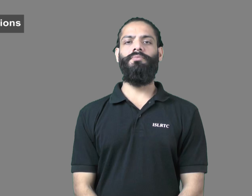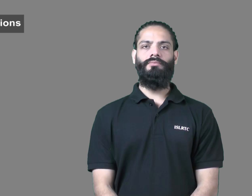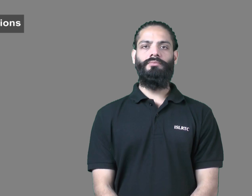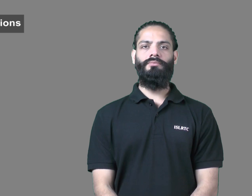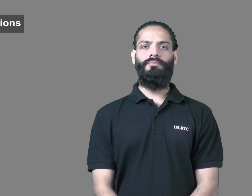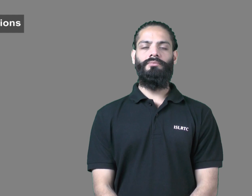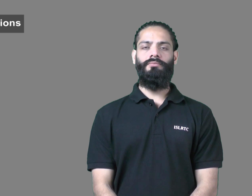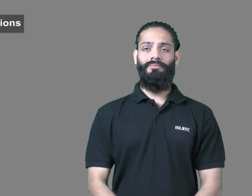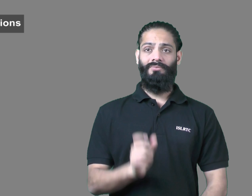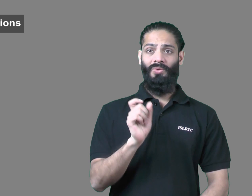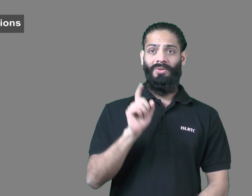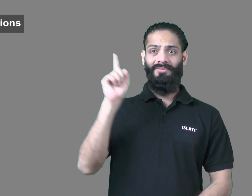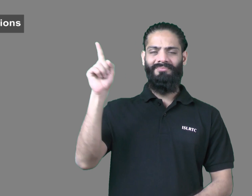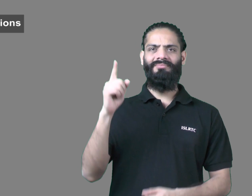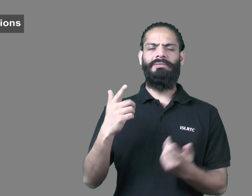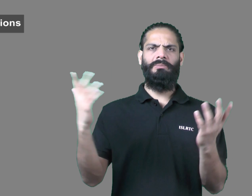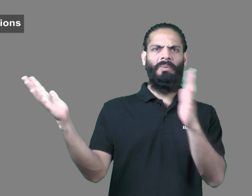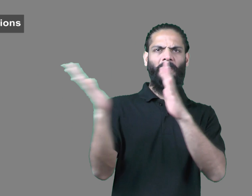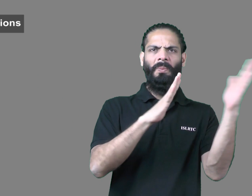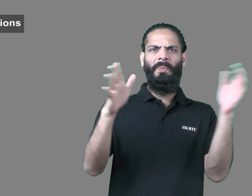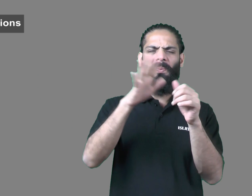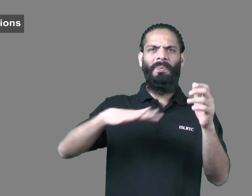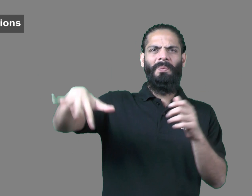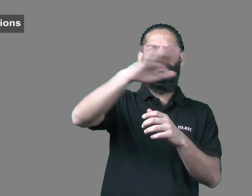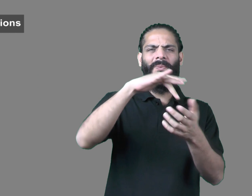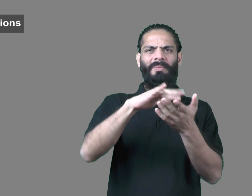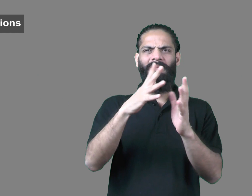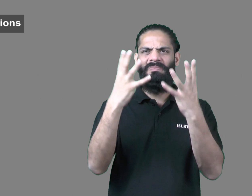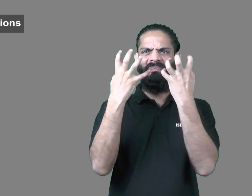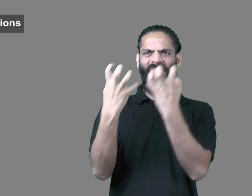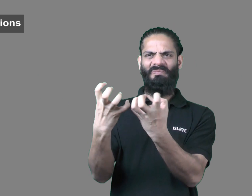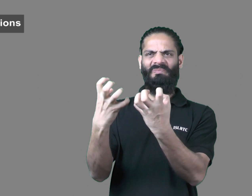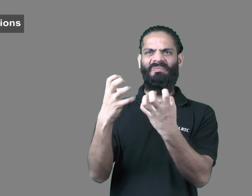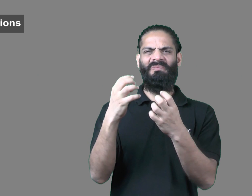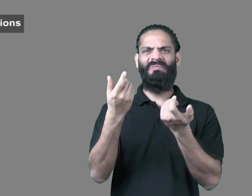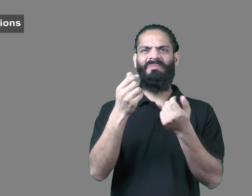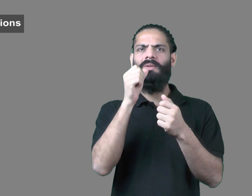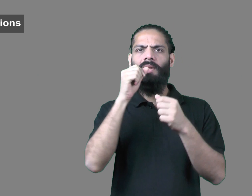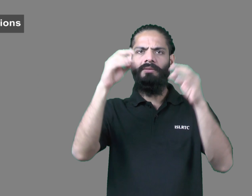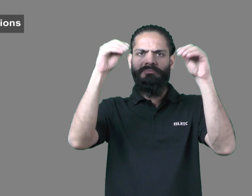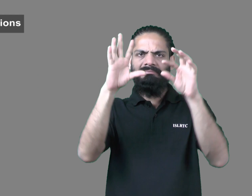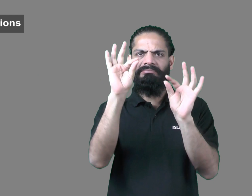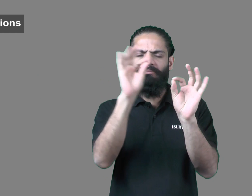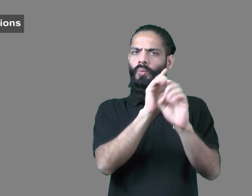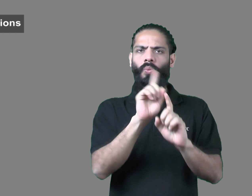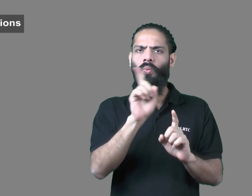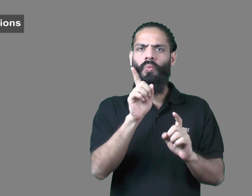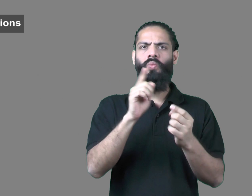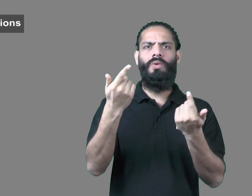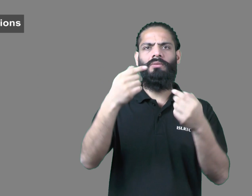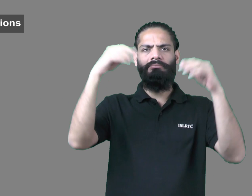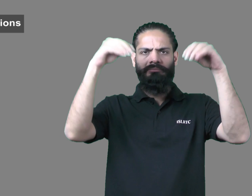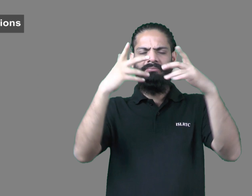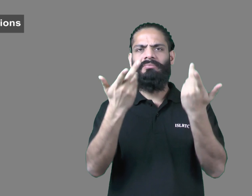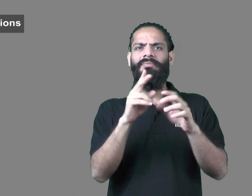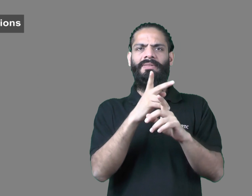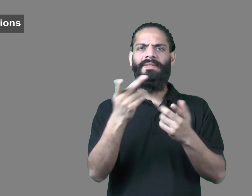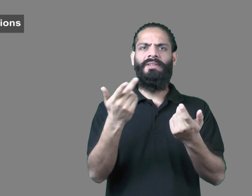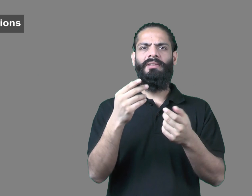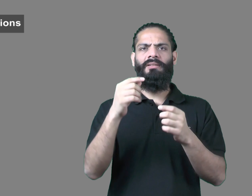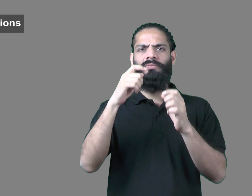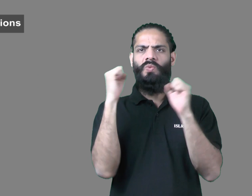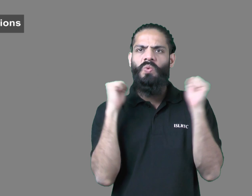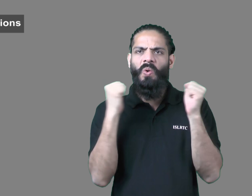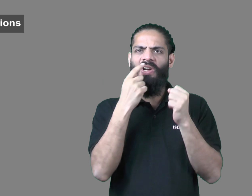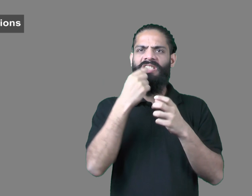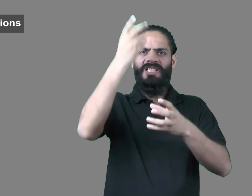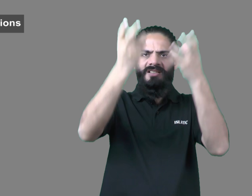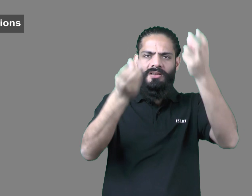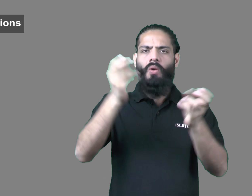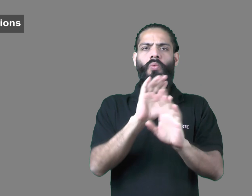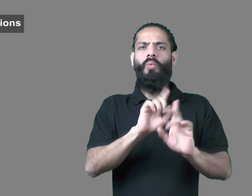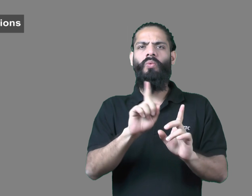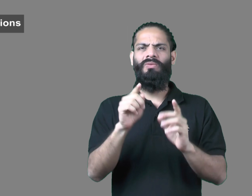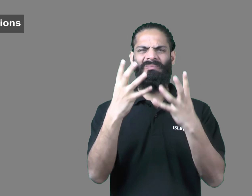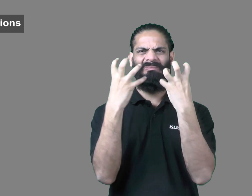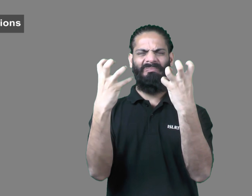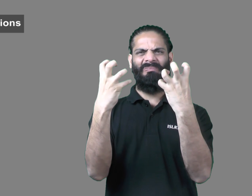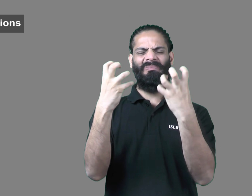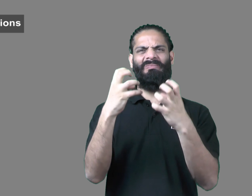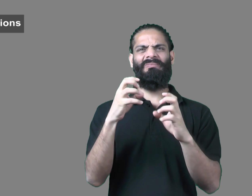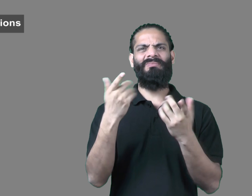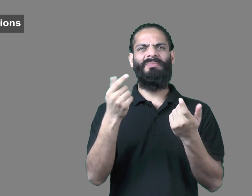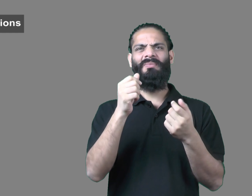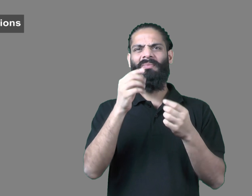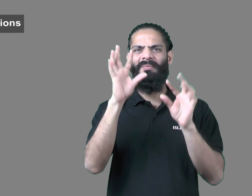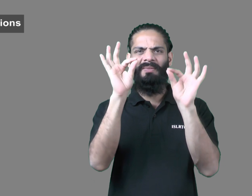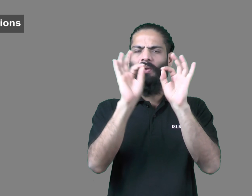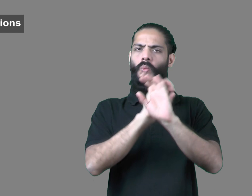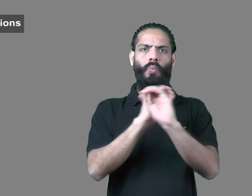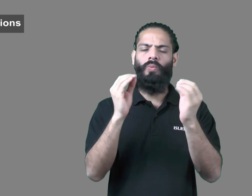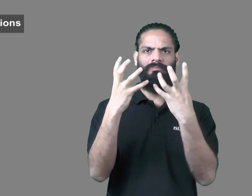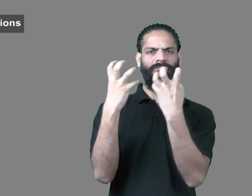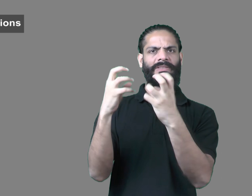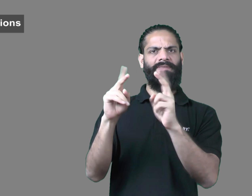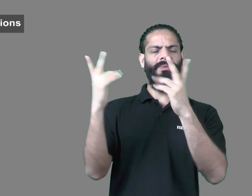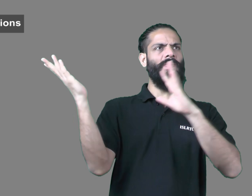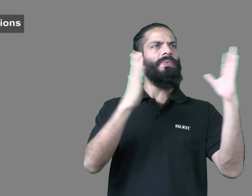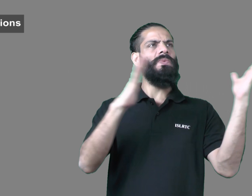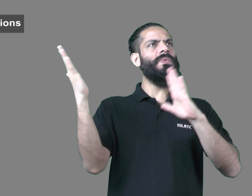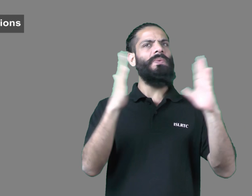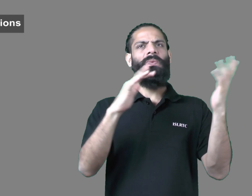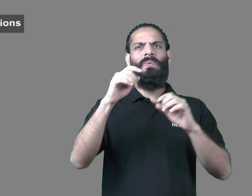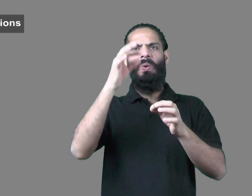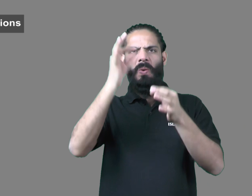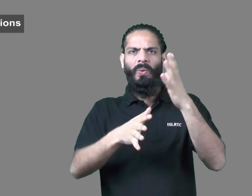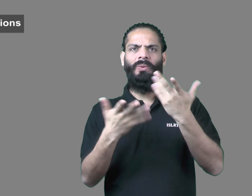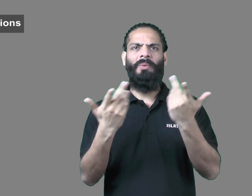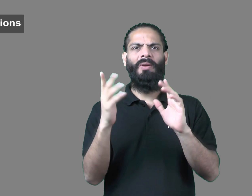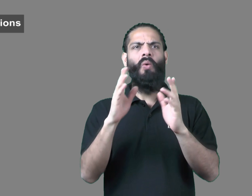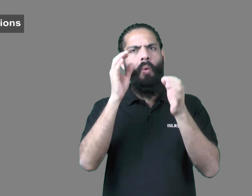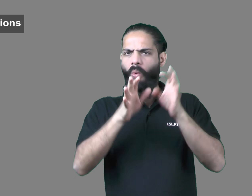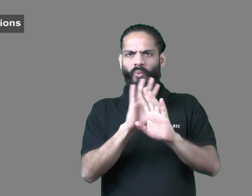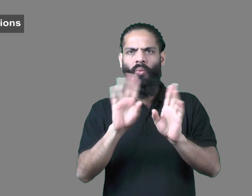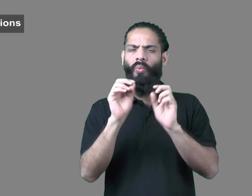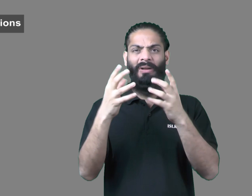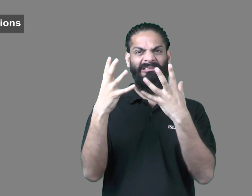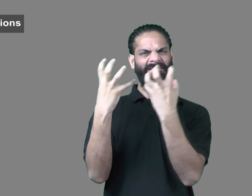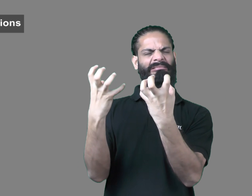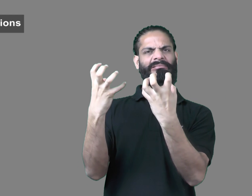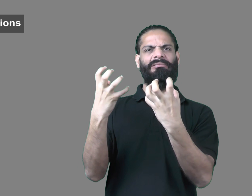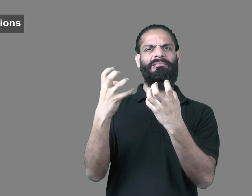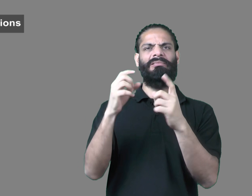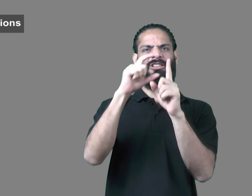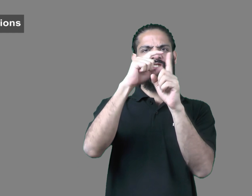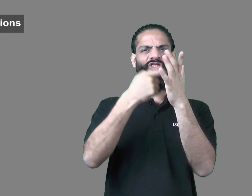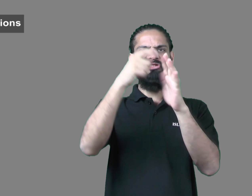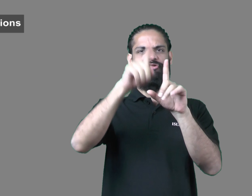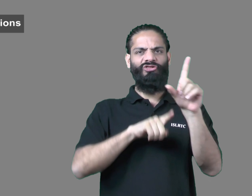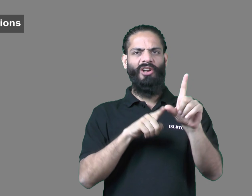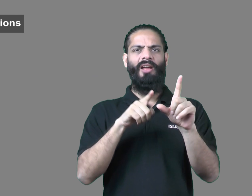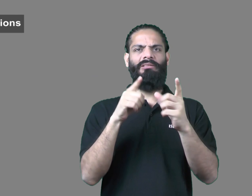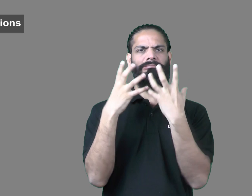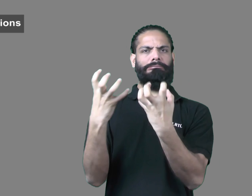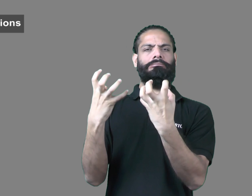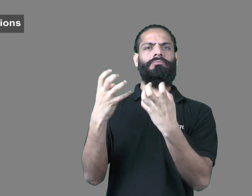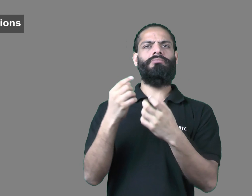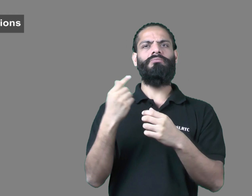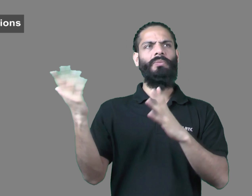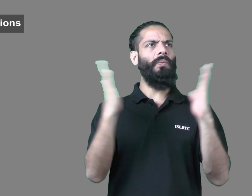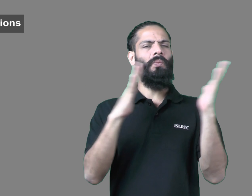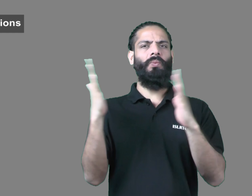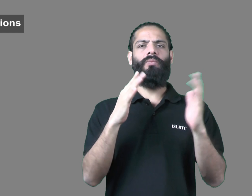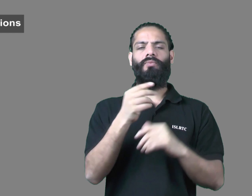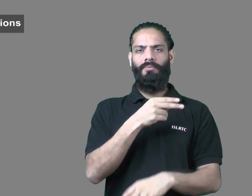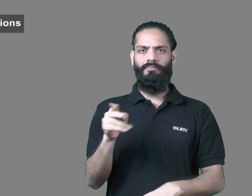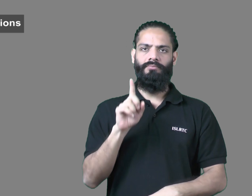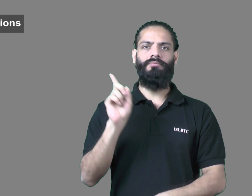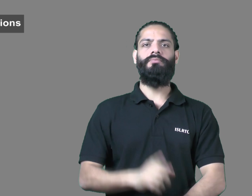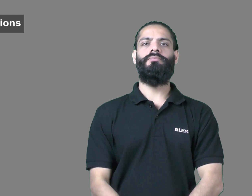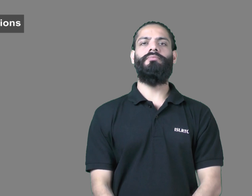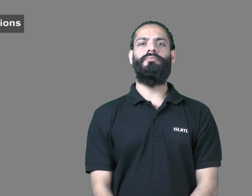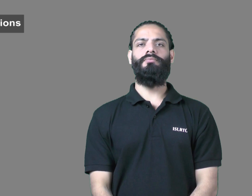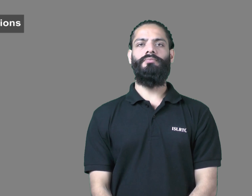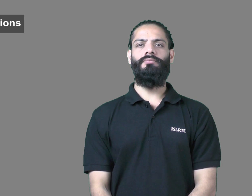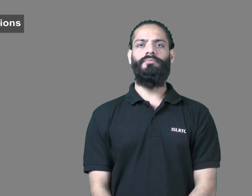Arid Regions